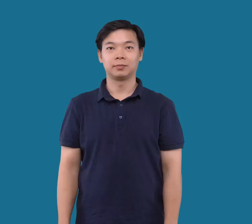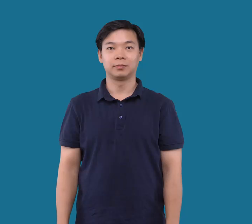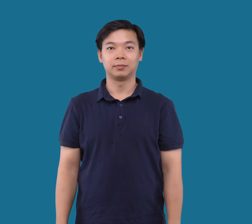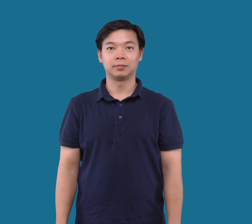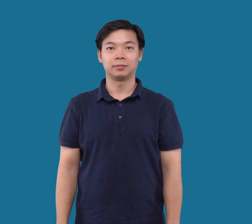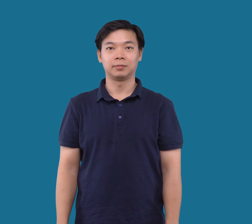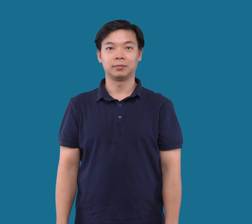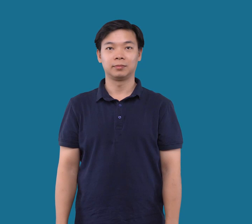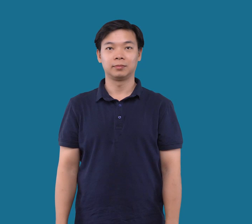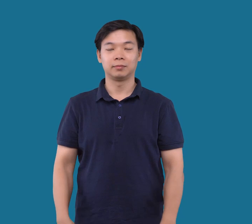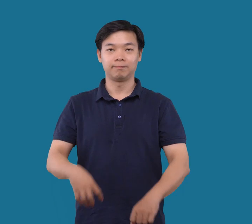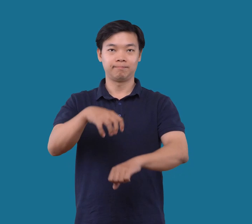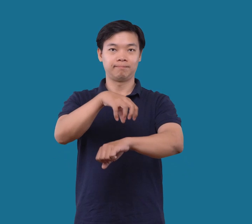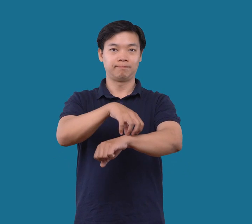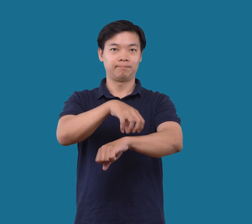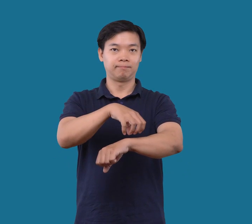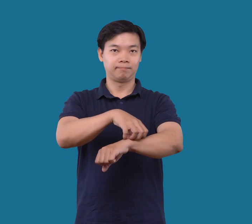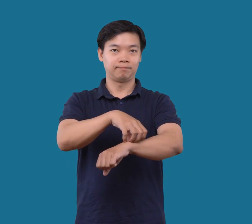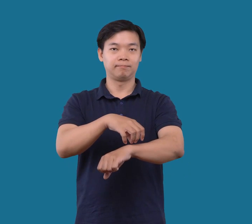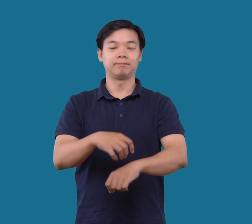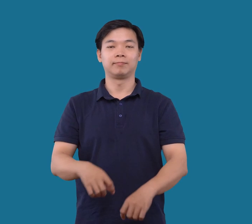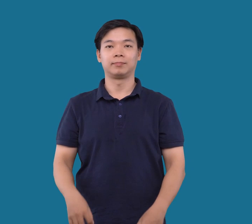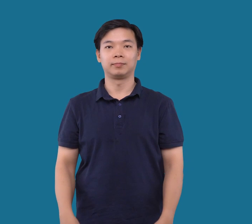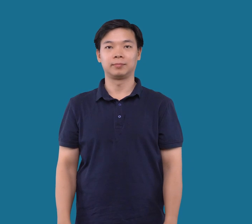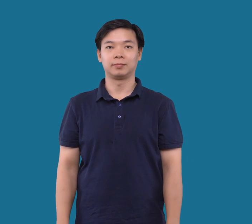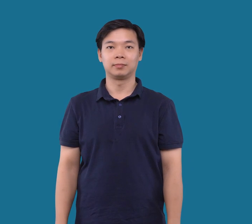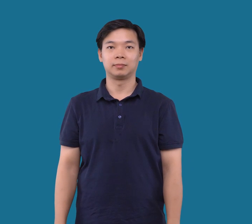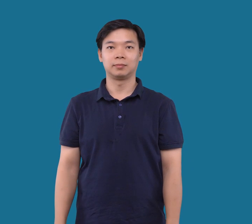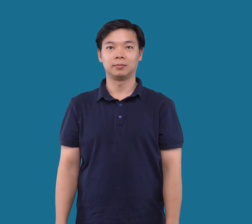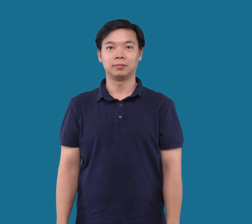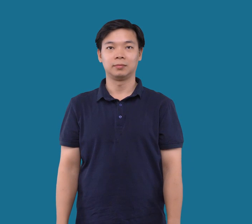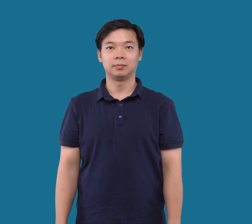đồng hồ